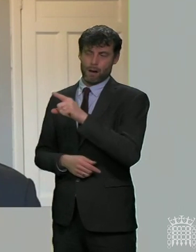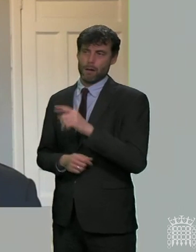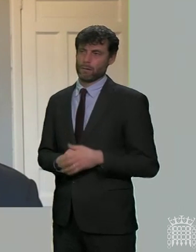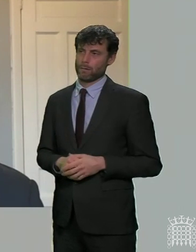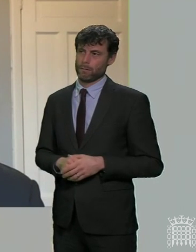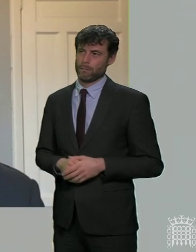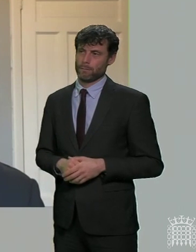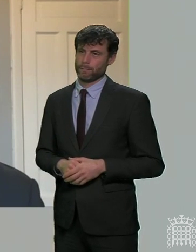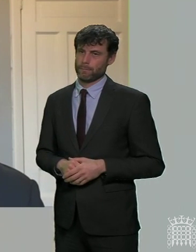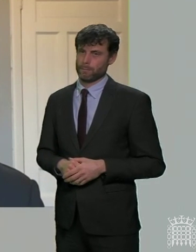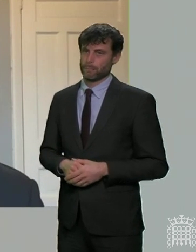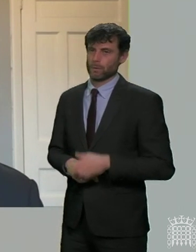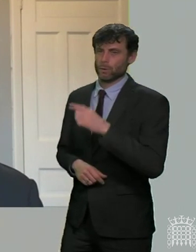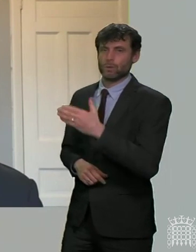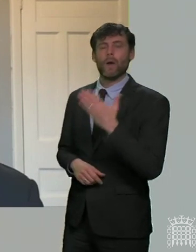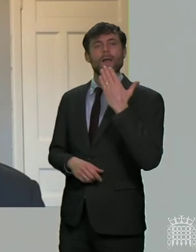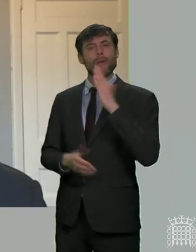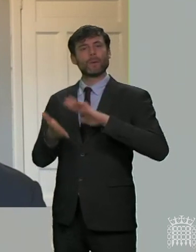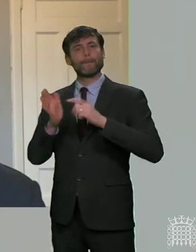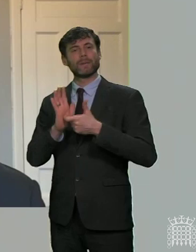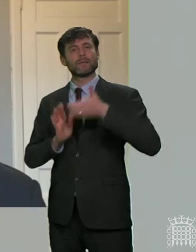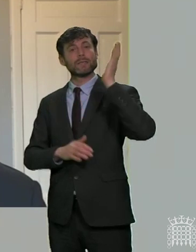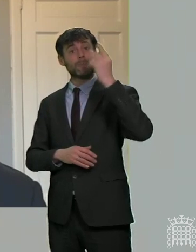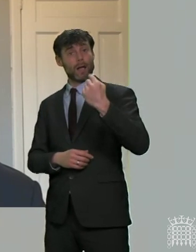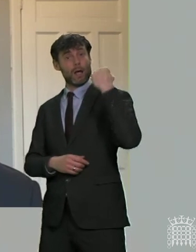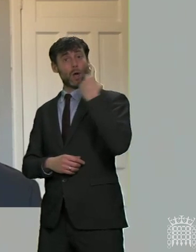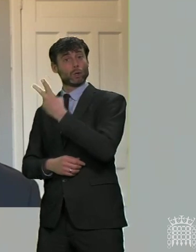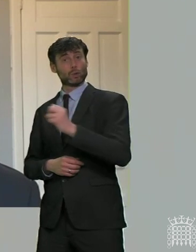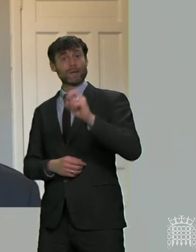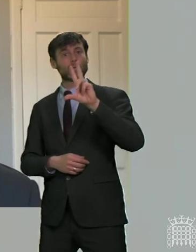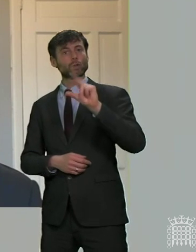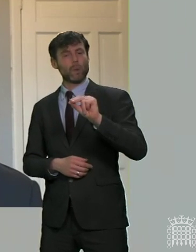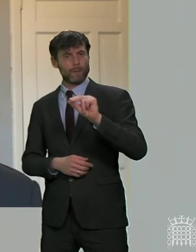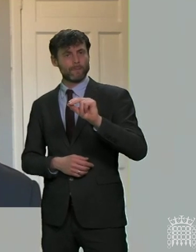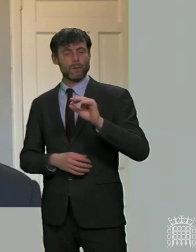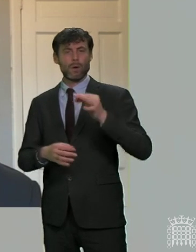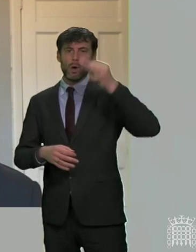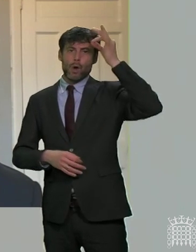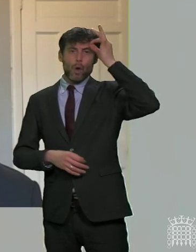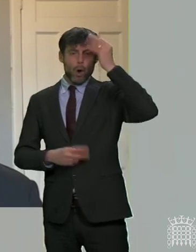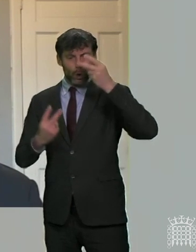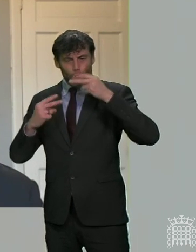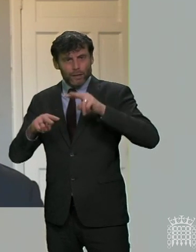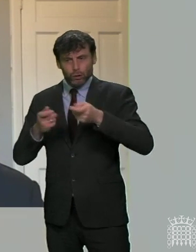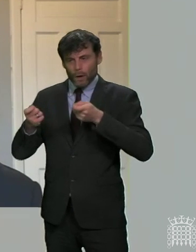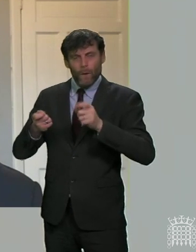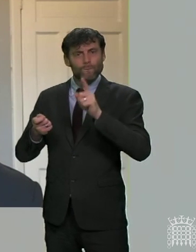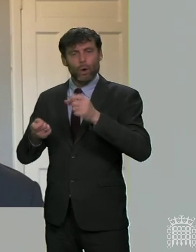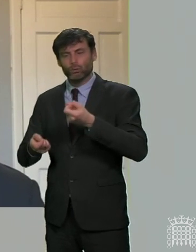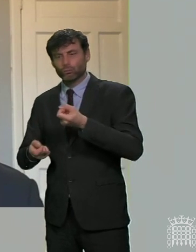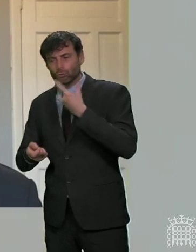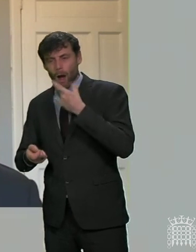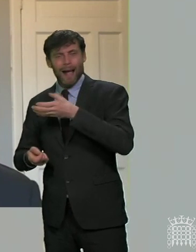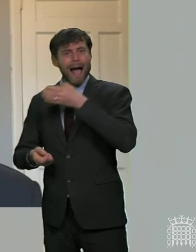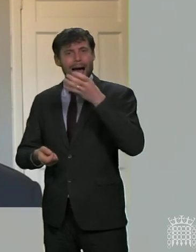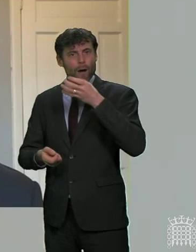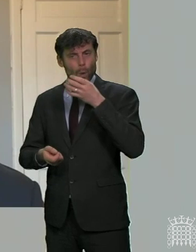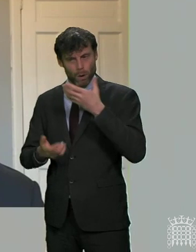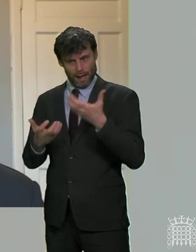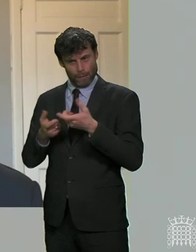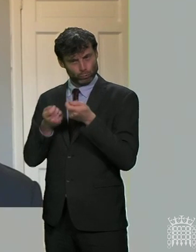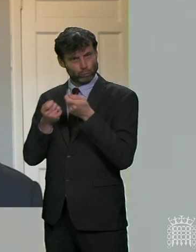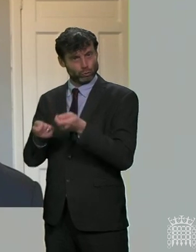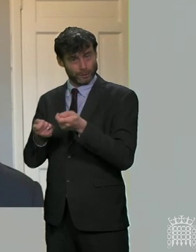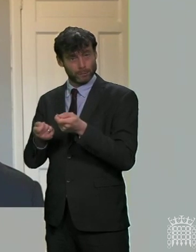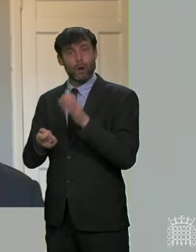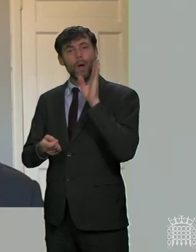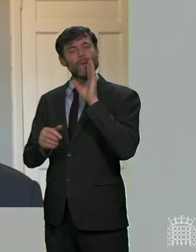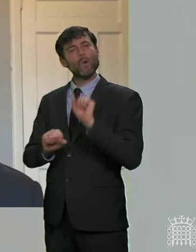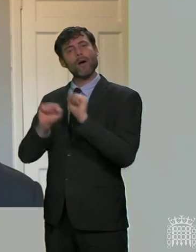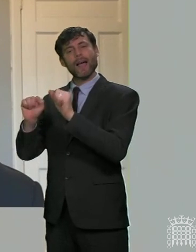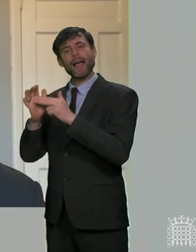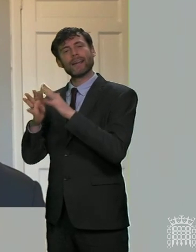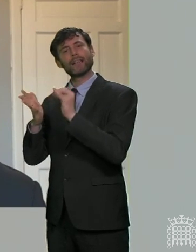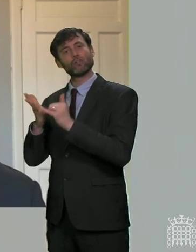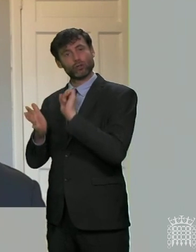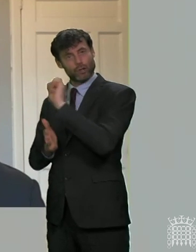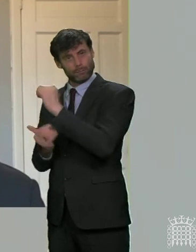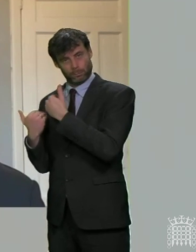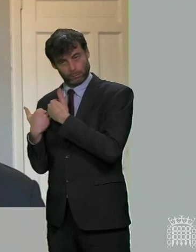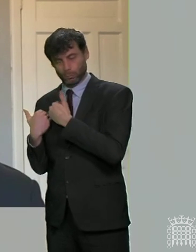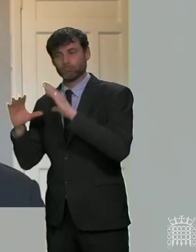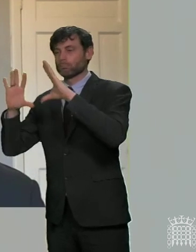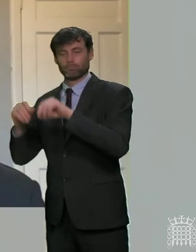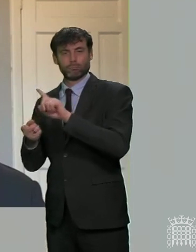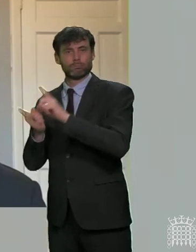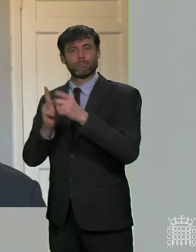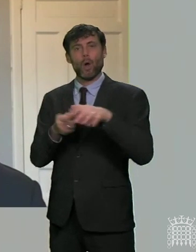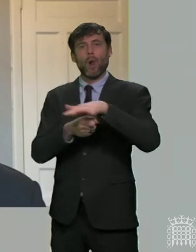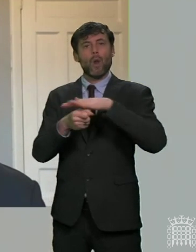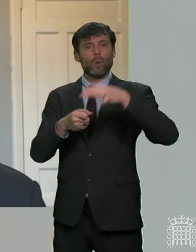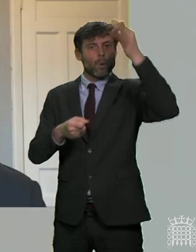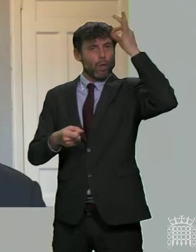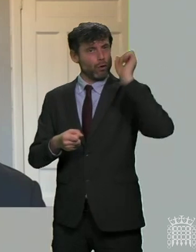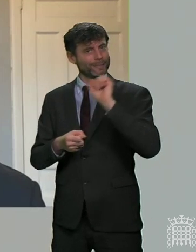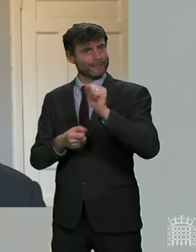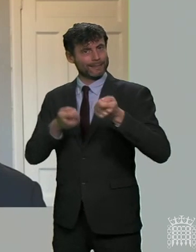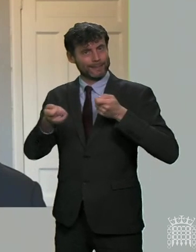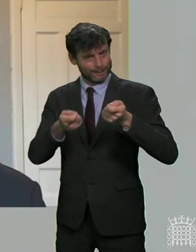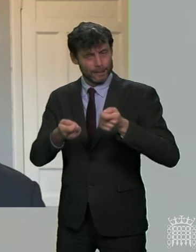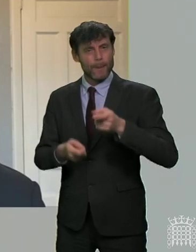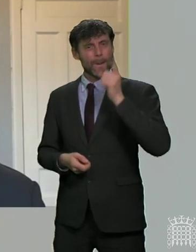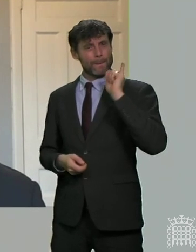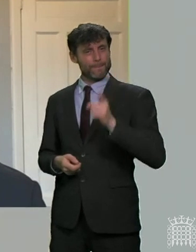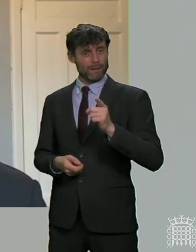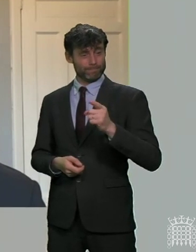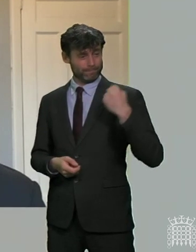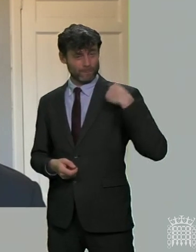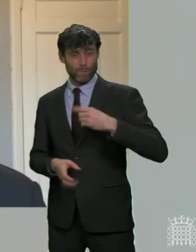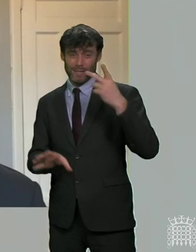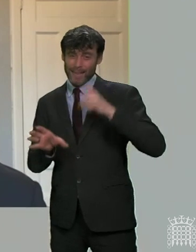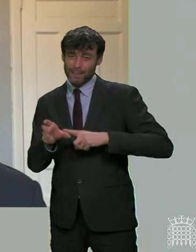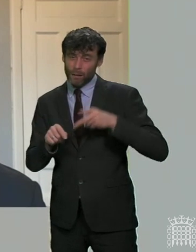Back in 2012, commissioning for alcohol and drug addiction treatment was taken out of the NHS and handed to local authorities, and those services are now overwhelmed after a decade of cuts and fragmentation.